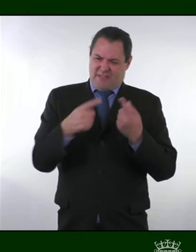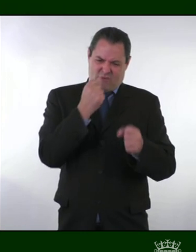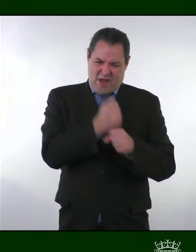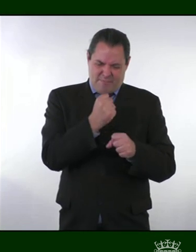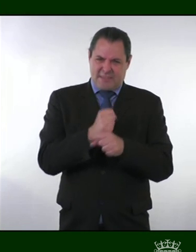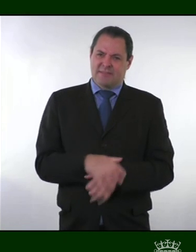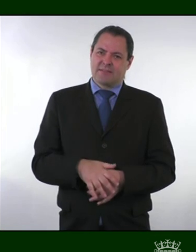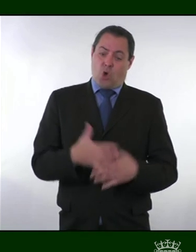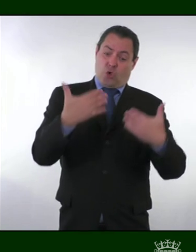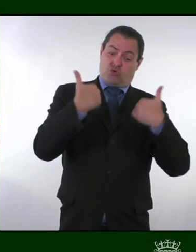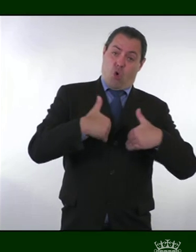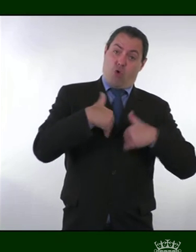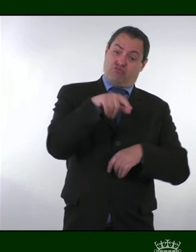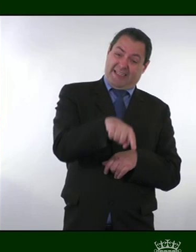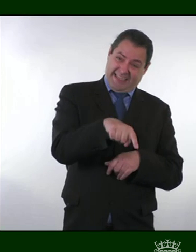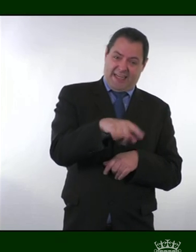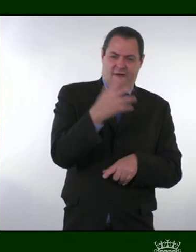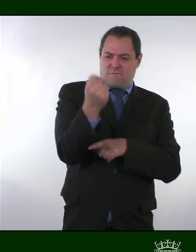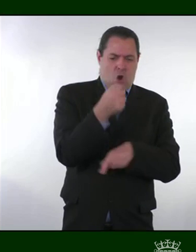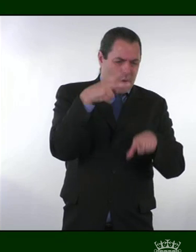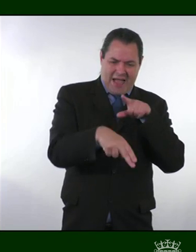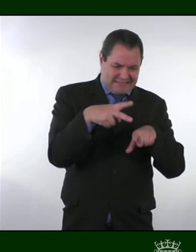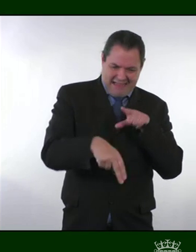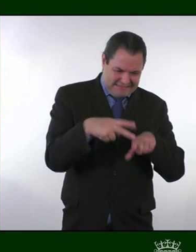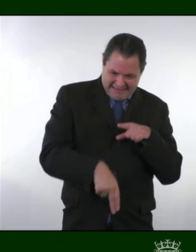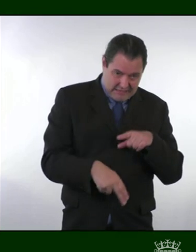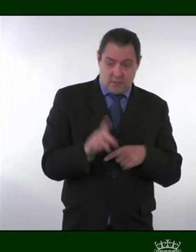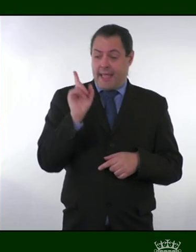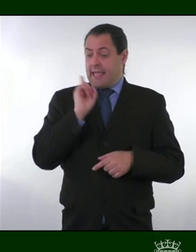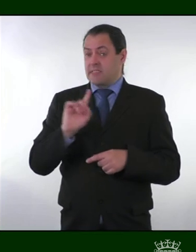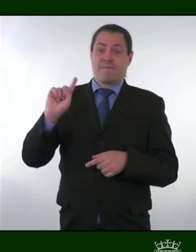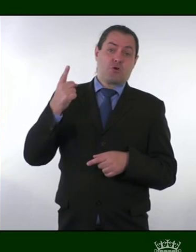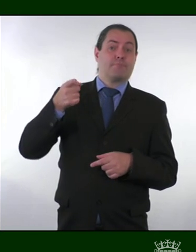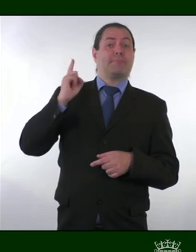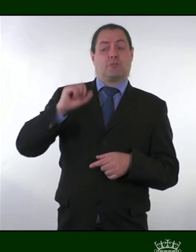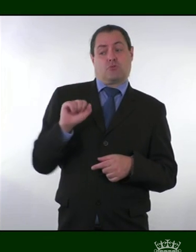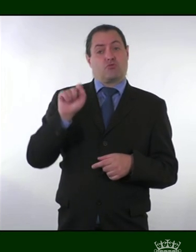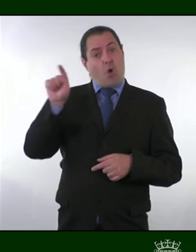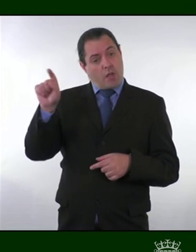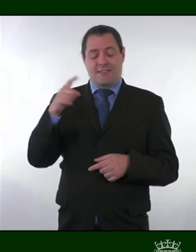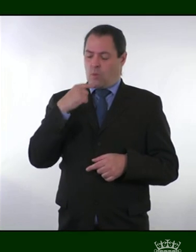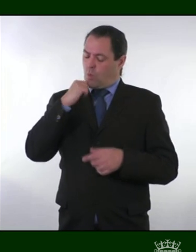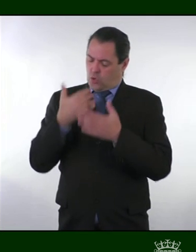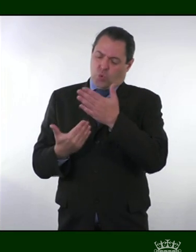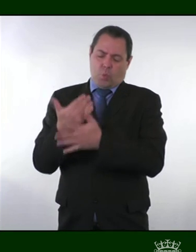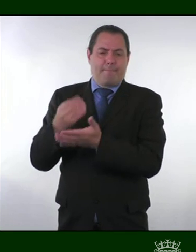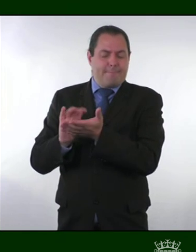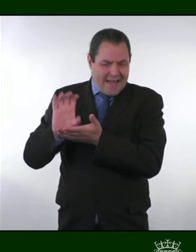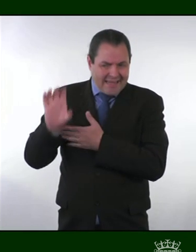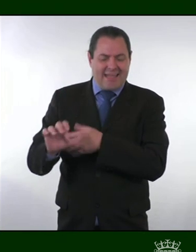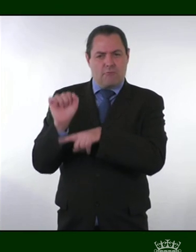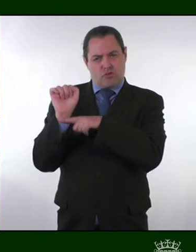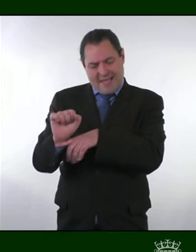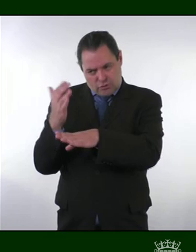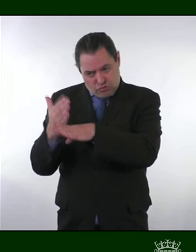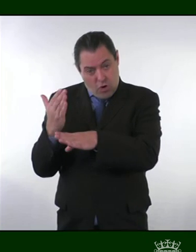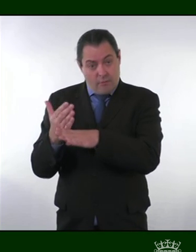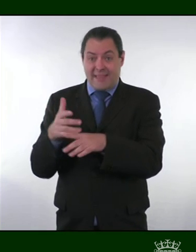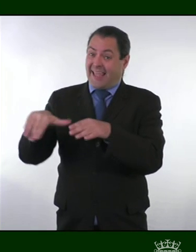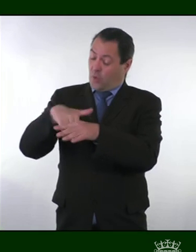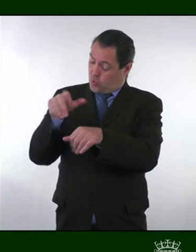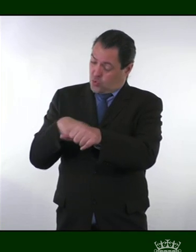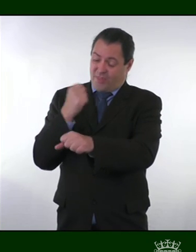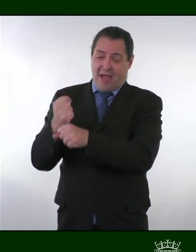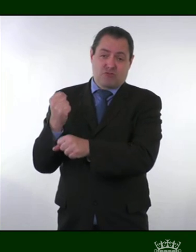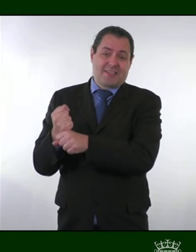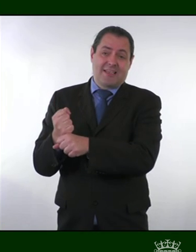While the Tories are cutting furlough scheme support, yesterday Nicola Sturgeon was announcing new investment to protect jobs, including a youth guarantee.